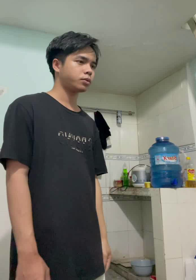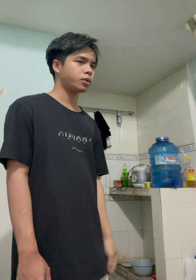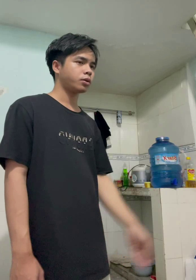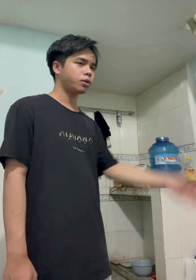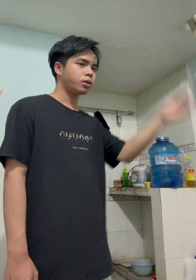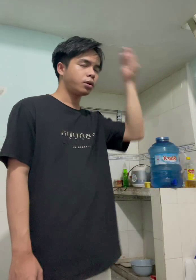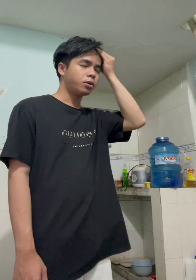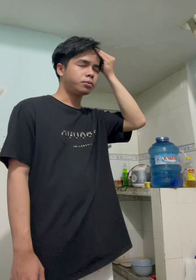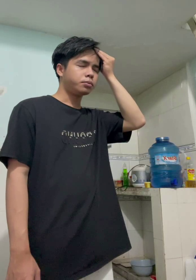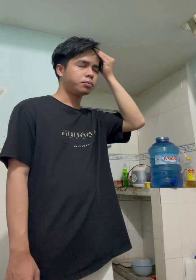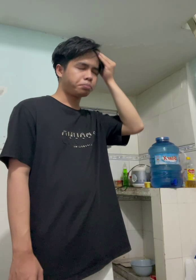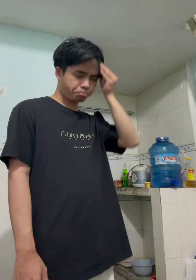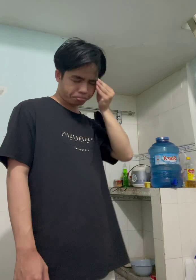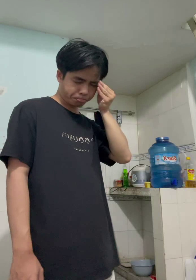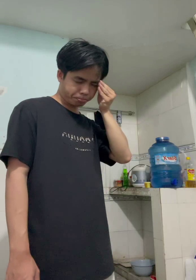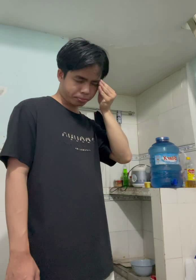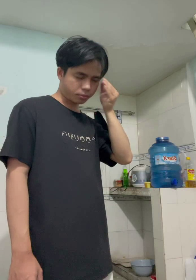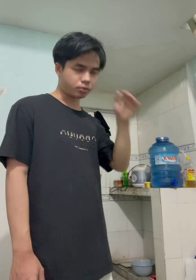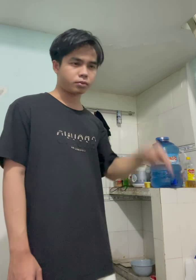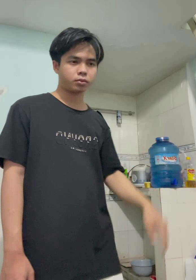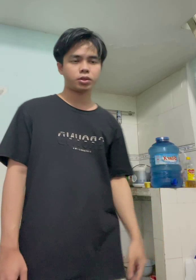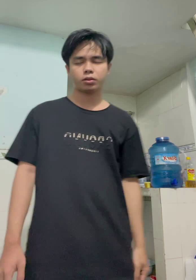benh